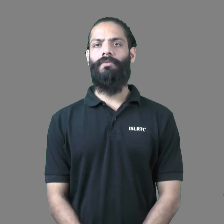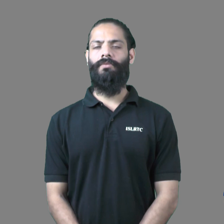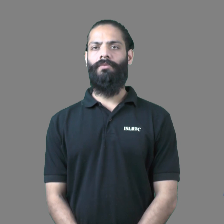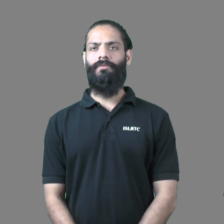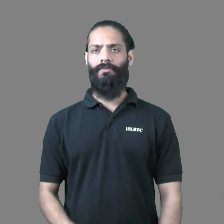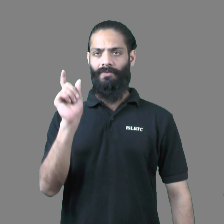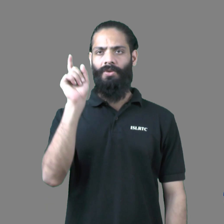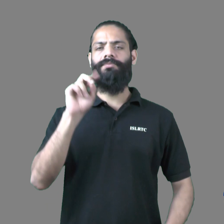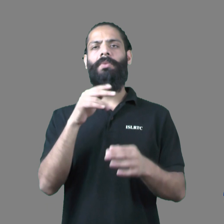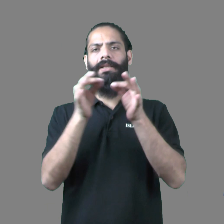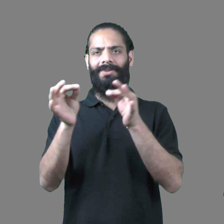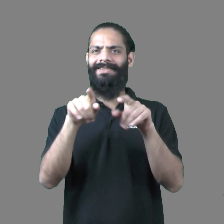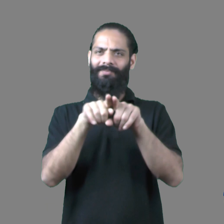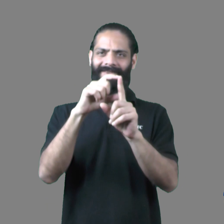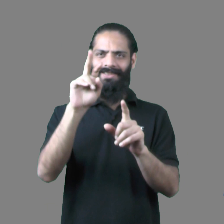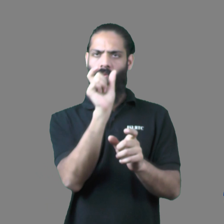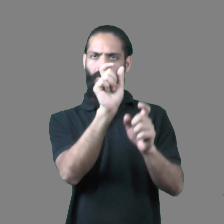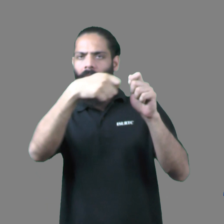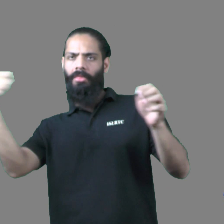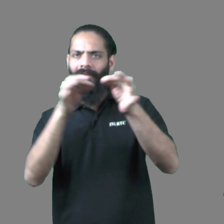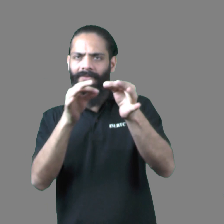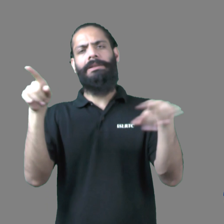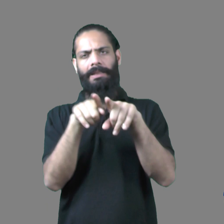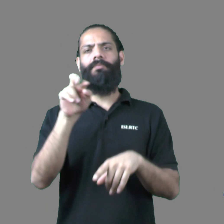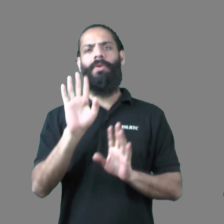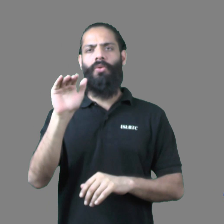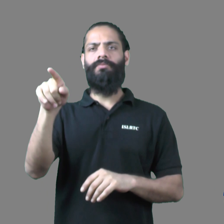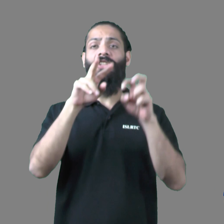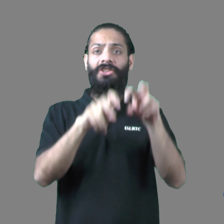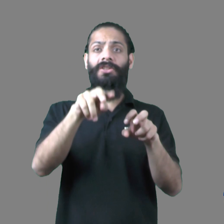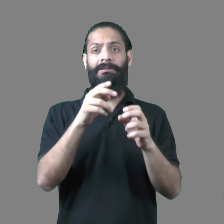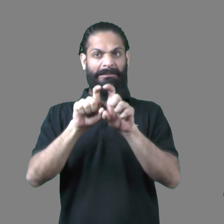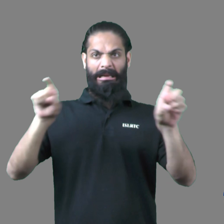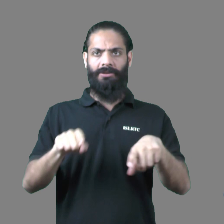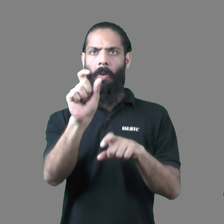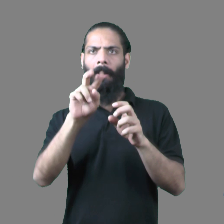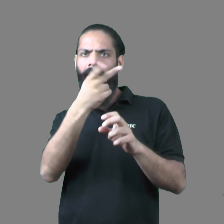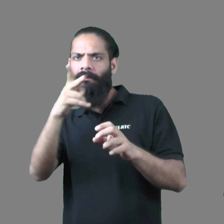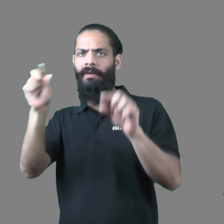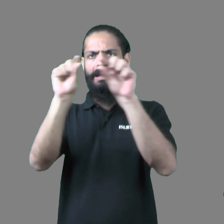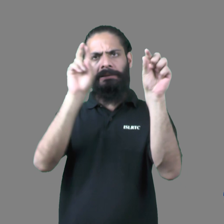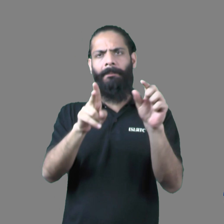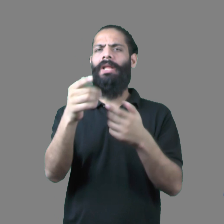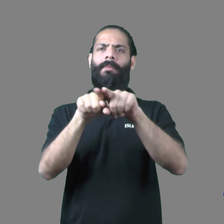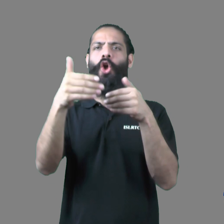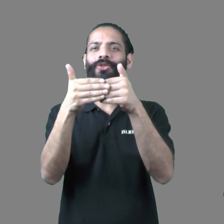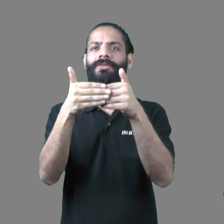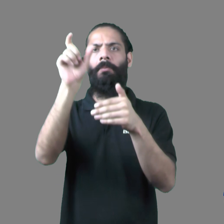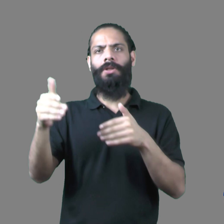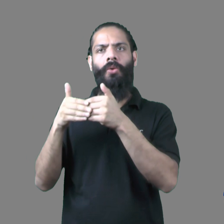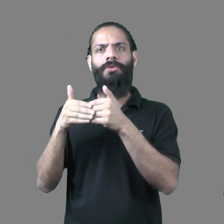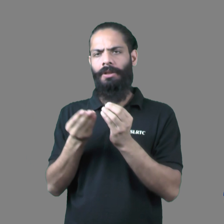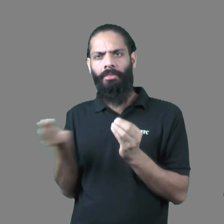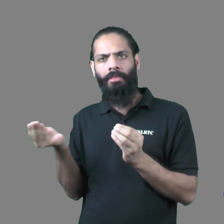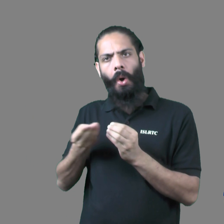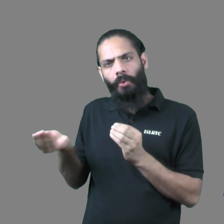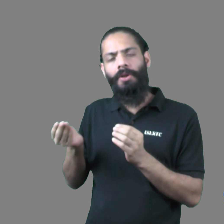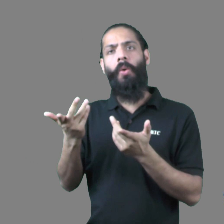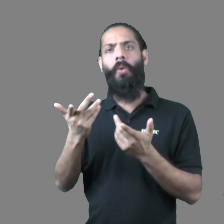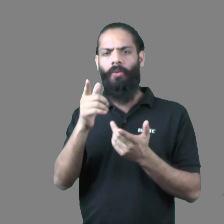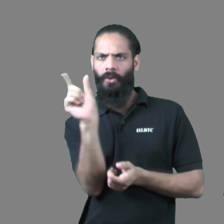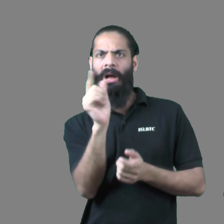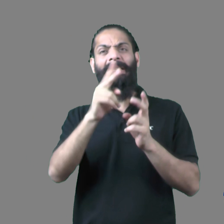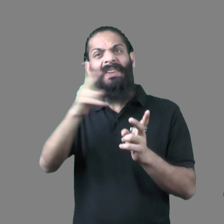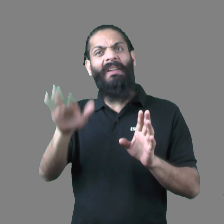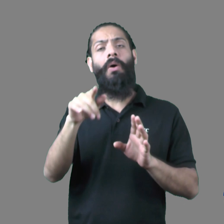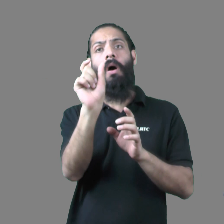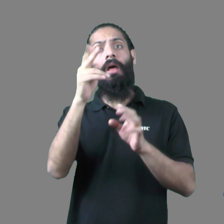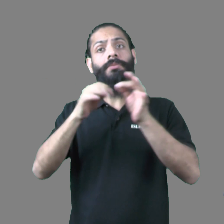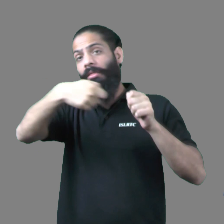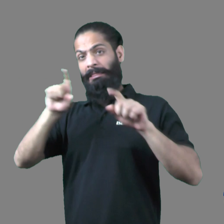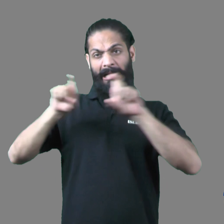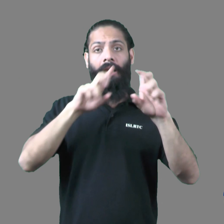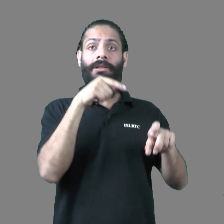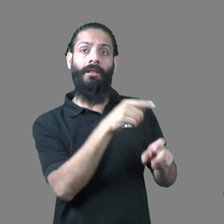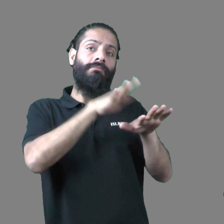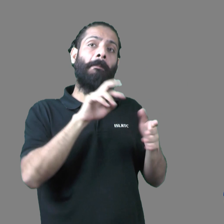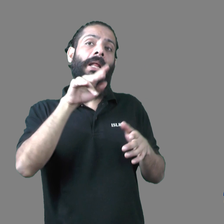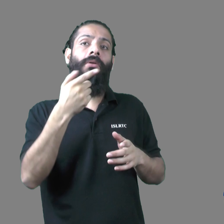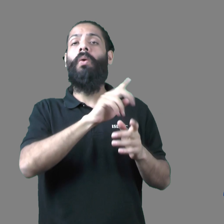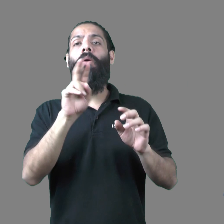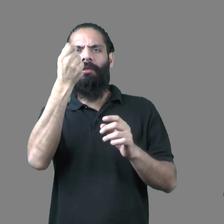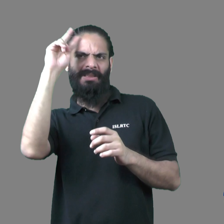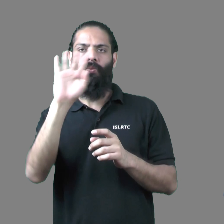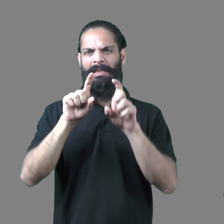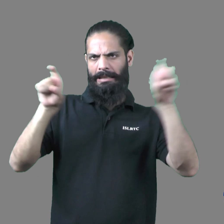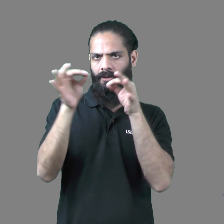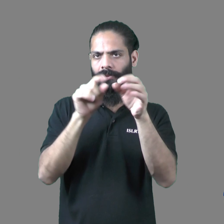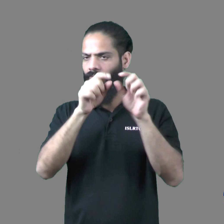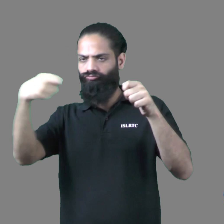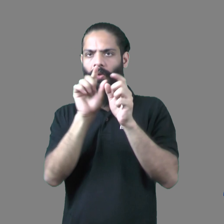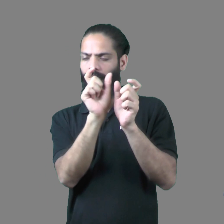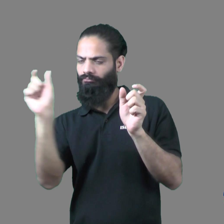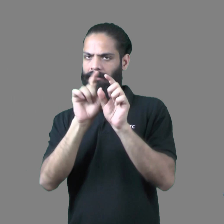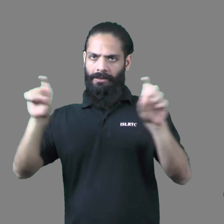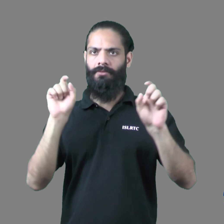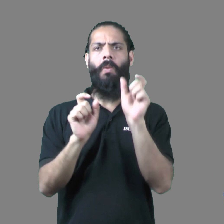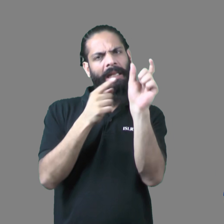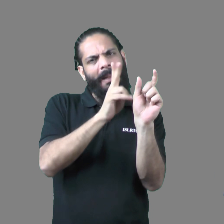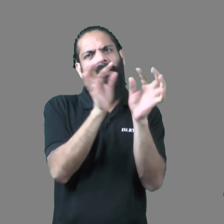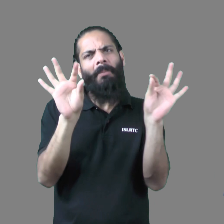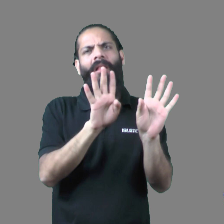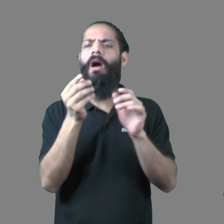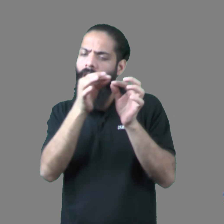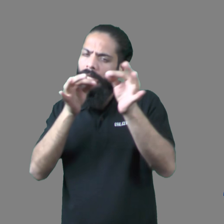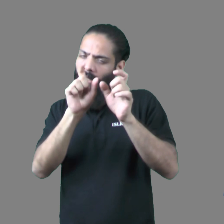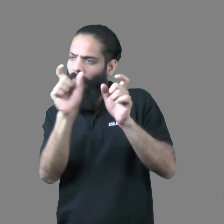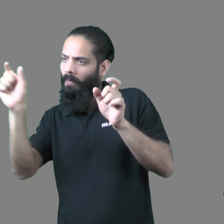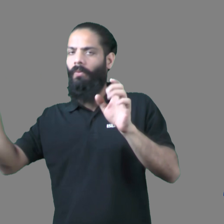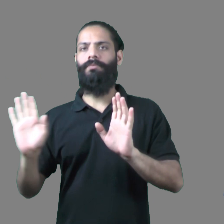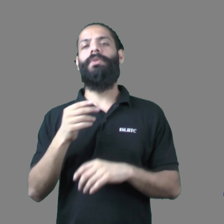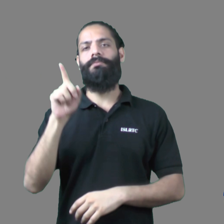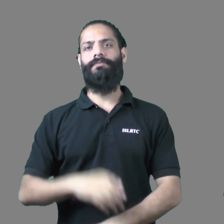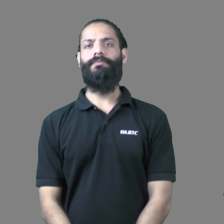Constitutive Definition